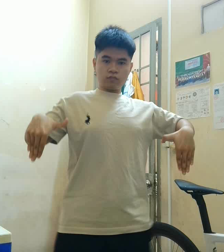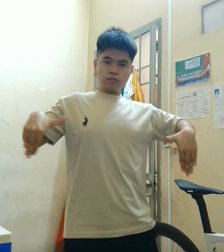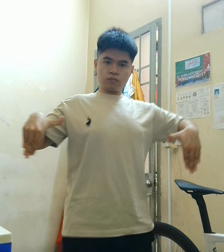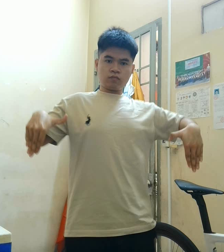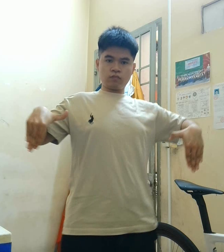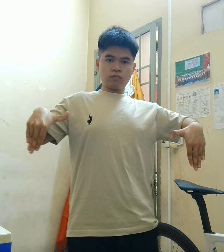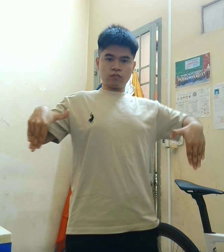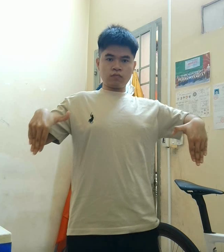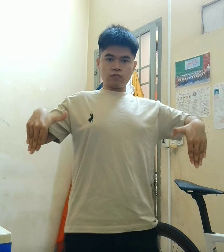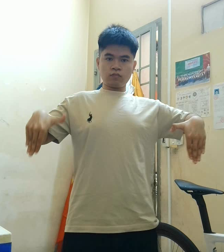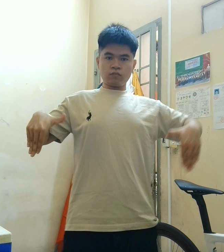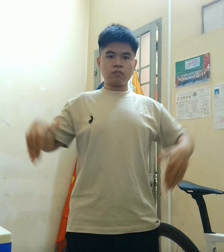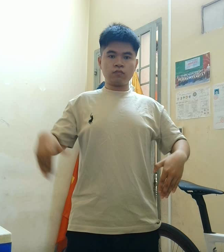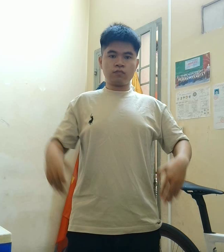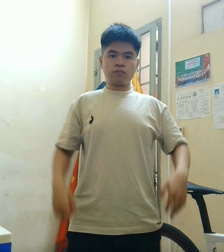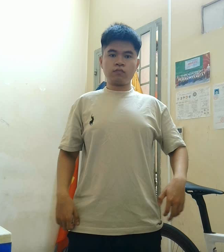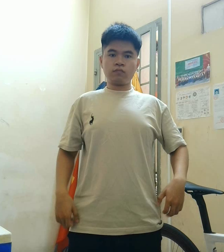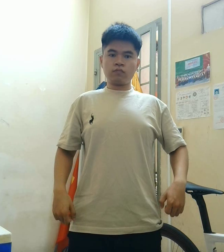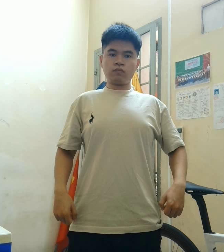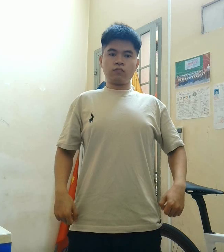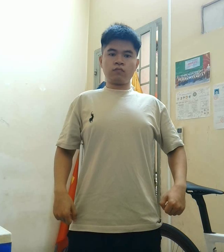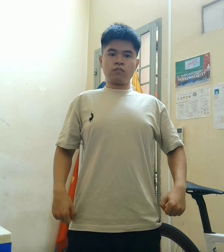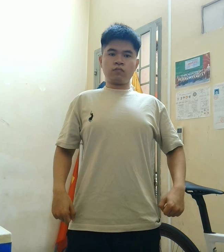quan tam